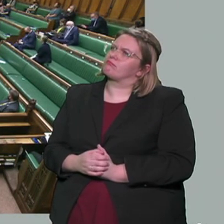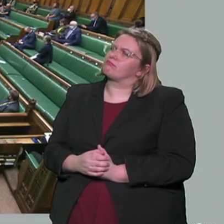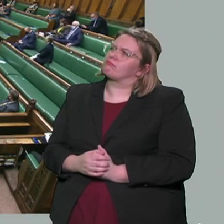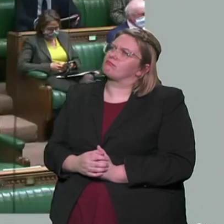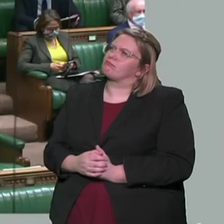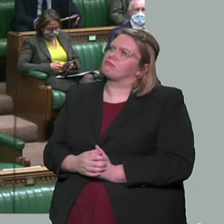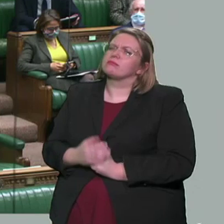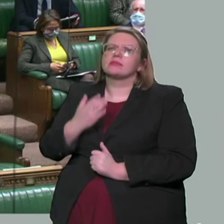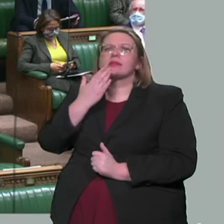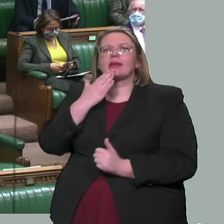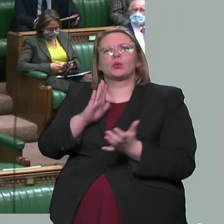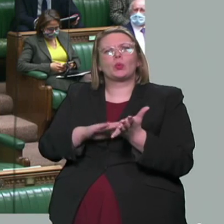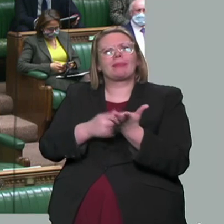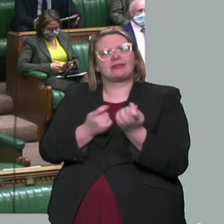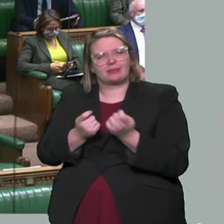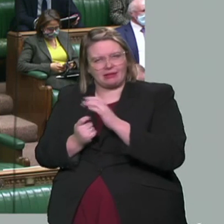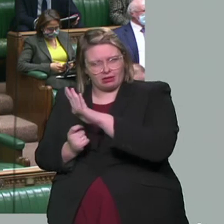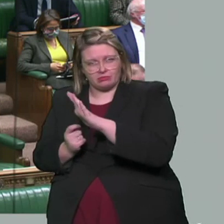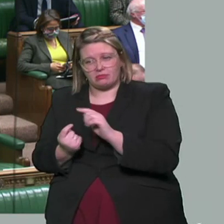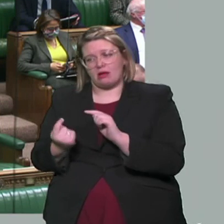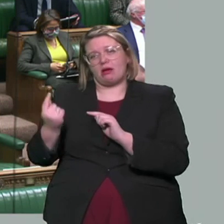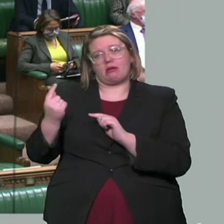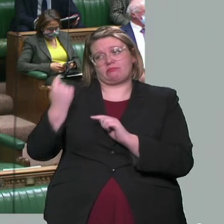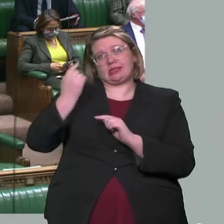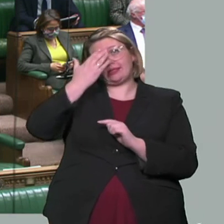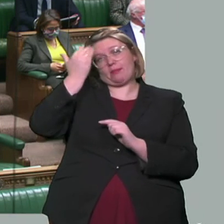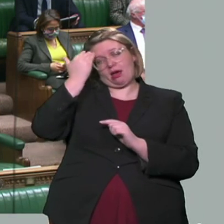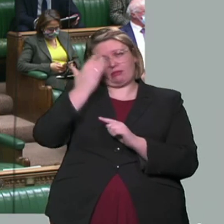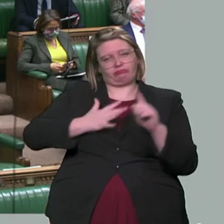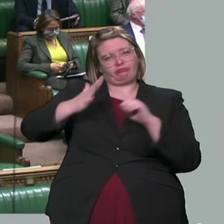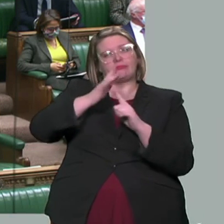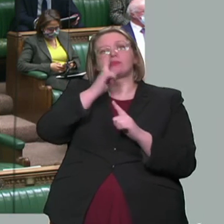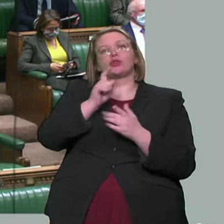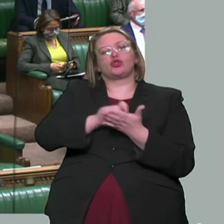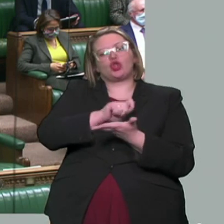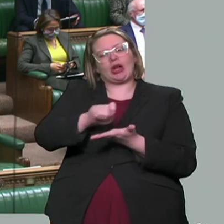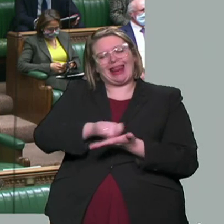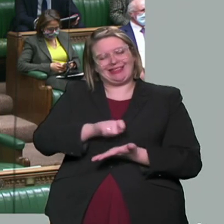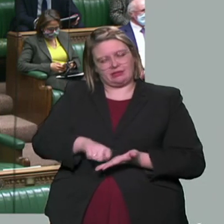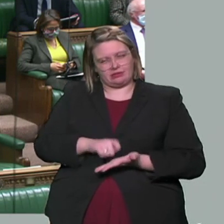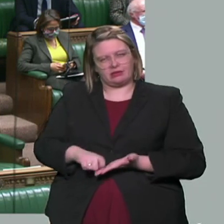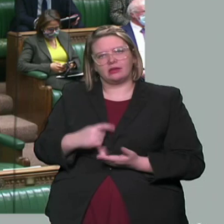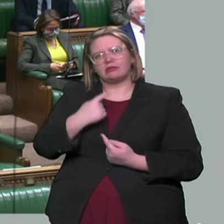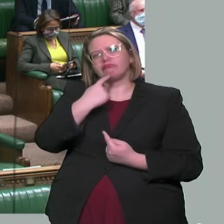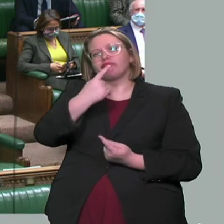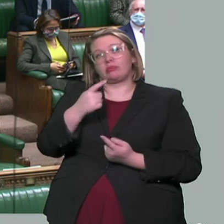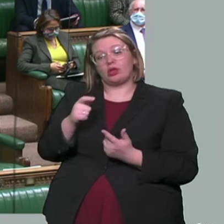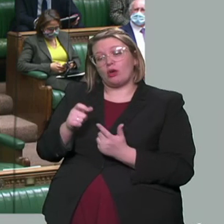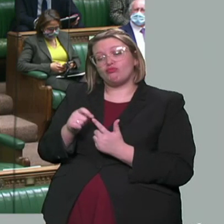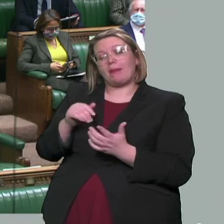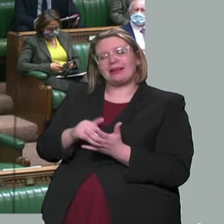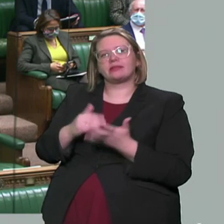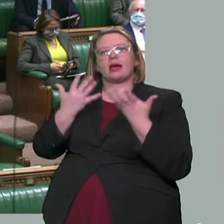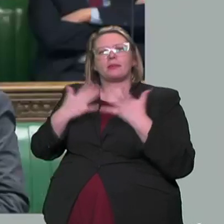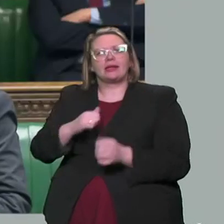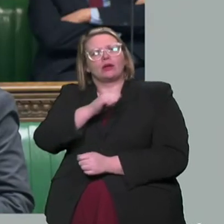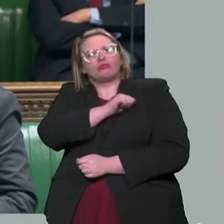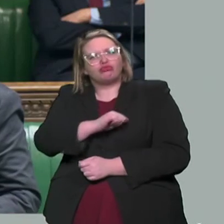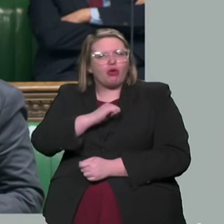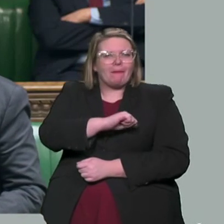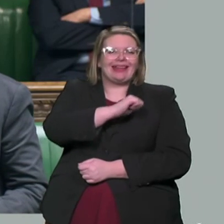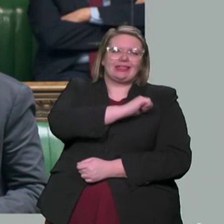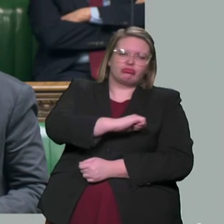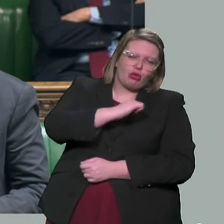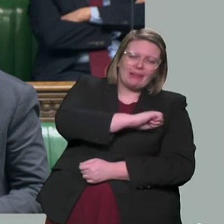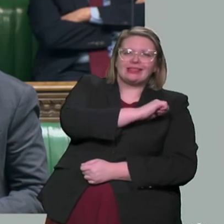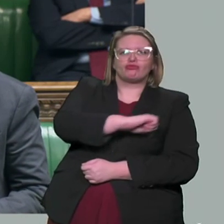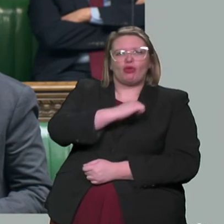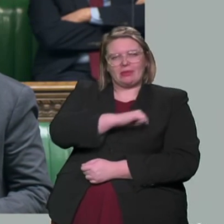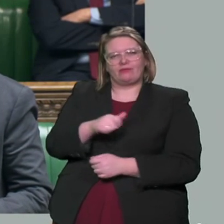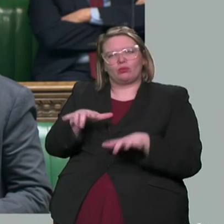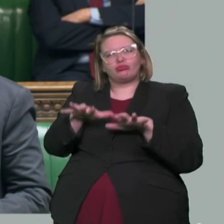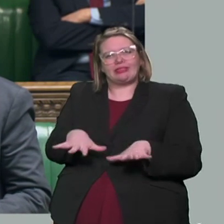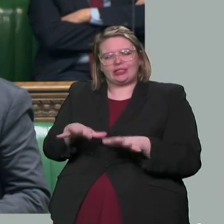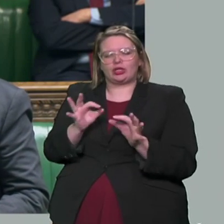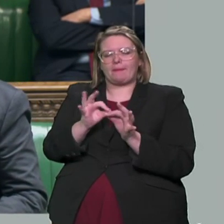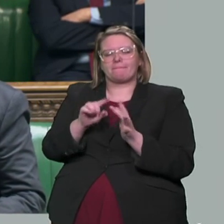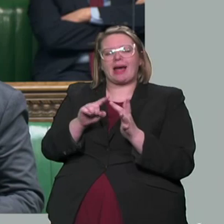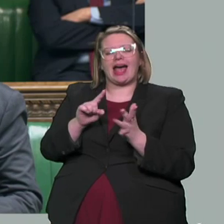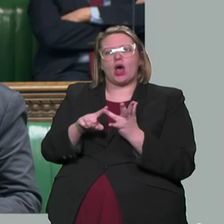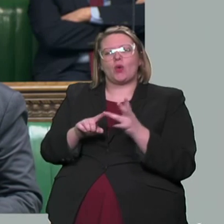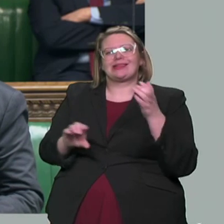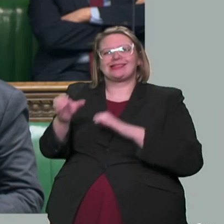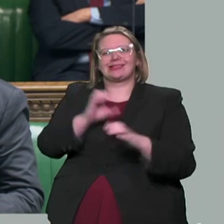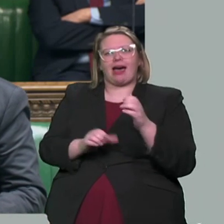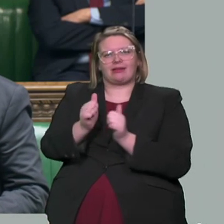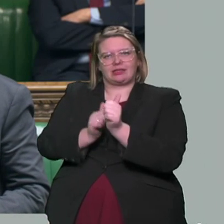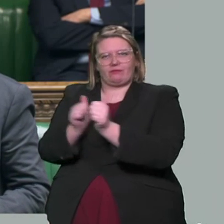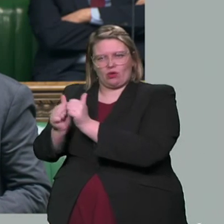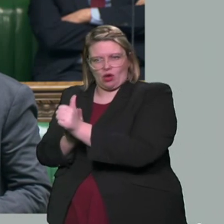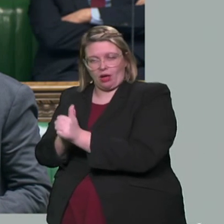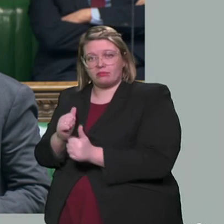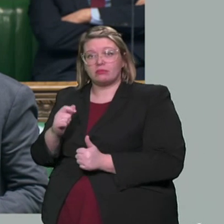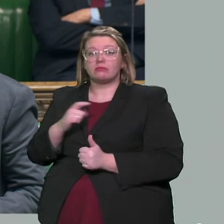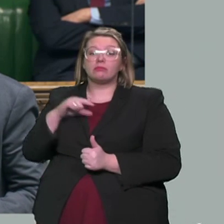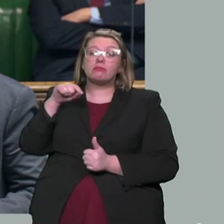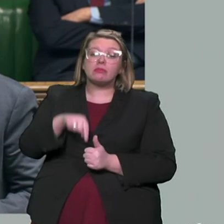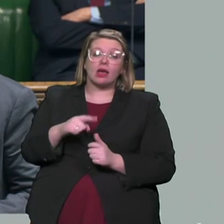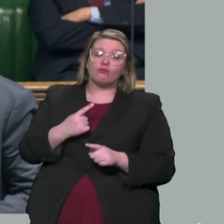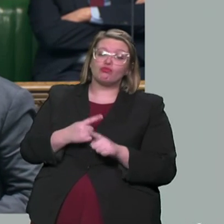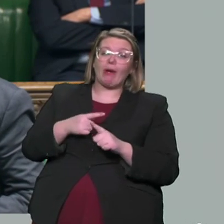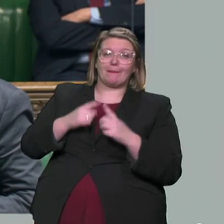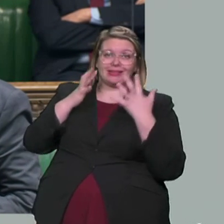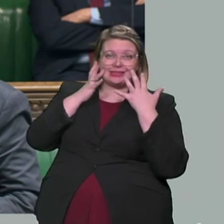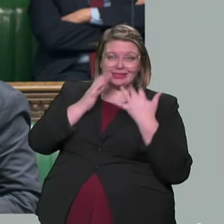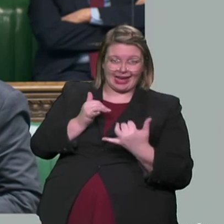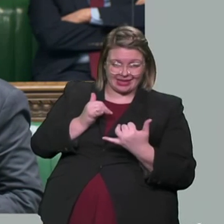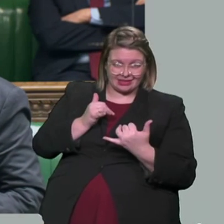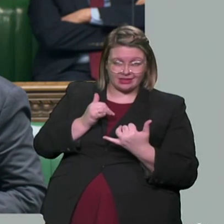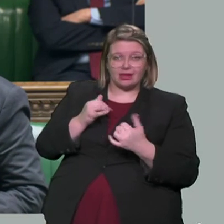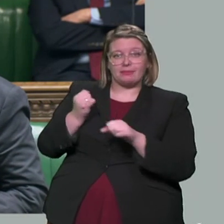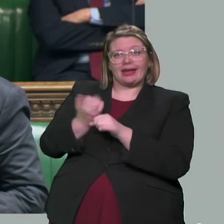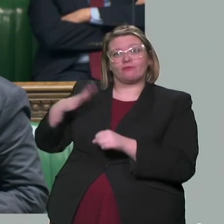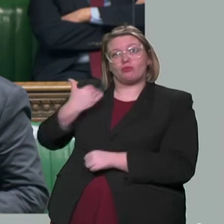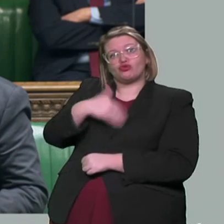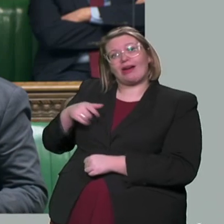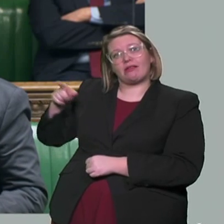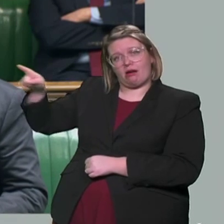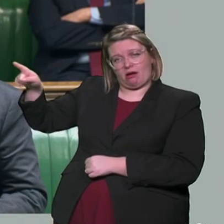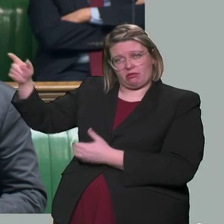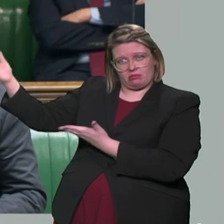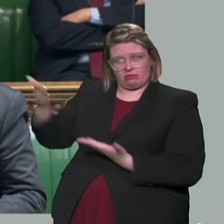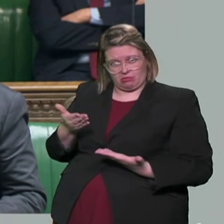Last summer, the respected senior journalist Paul Waugh reported that the Prime Minister had been accused of making empty promises to British bioscience firms after it emerged that rapid covid tests being offered to NHS staff were manufactured by a Chinese firm.